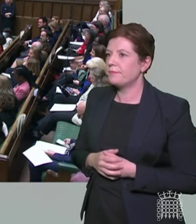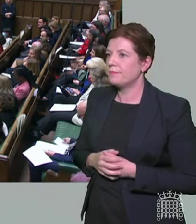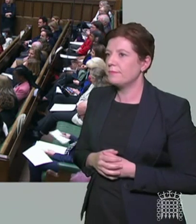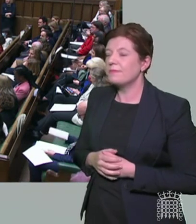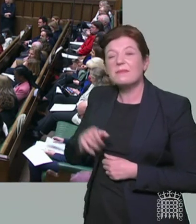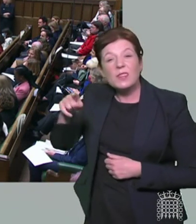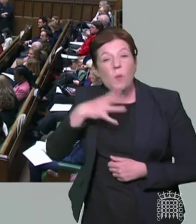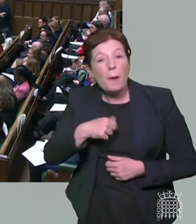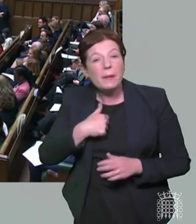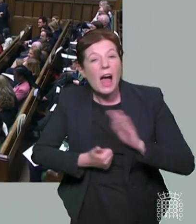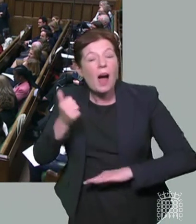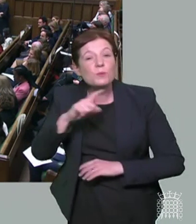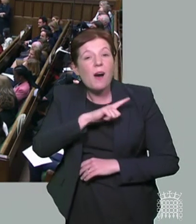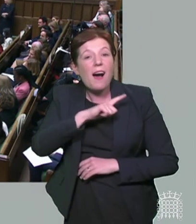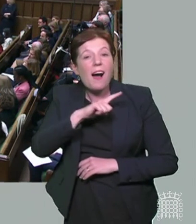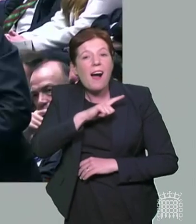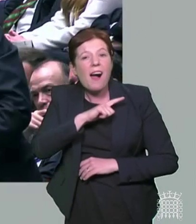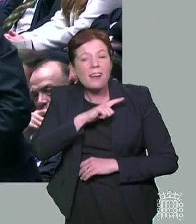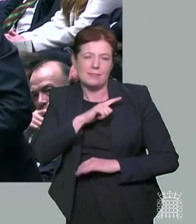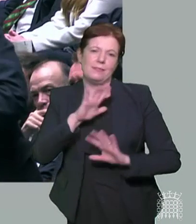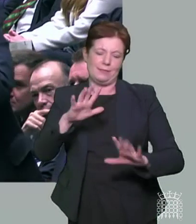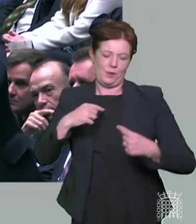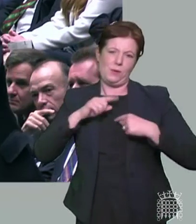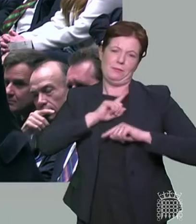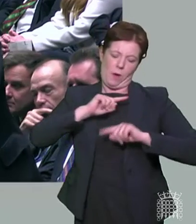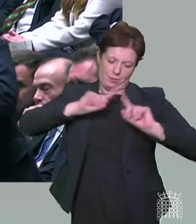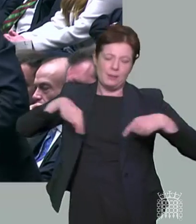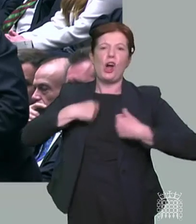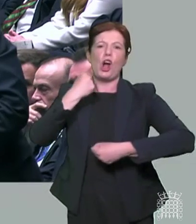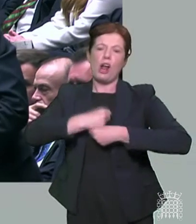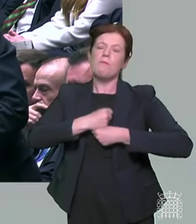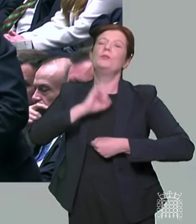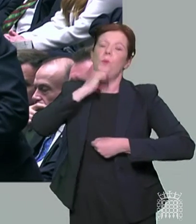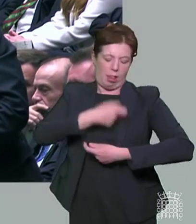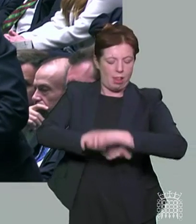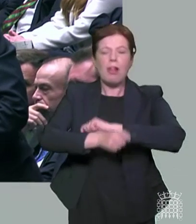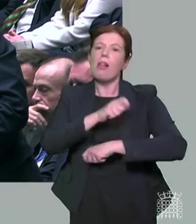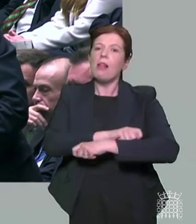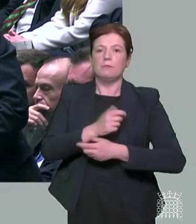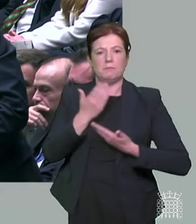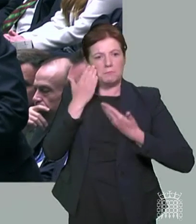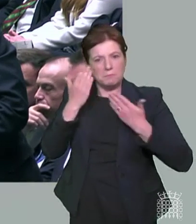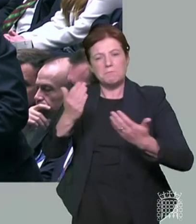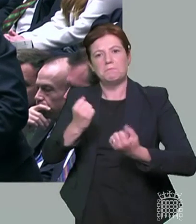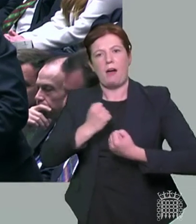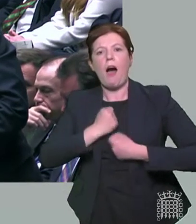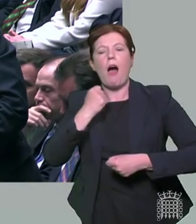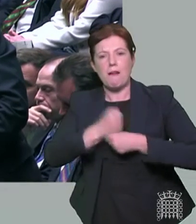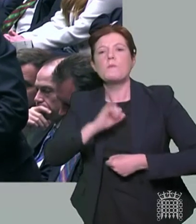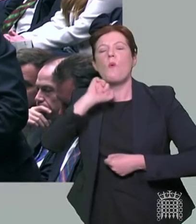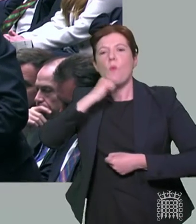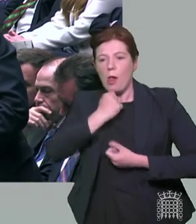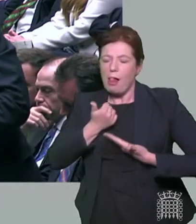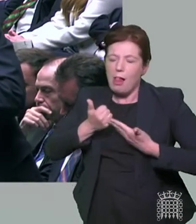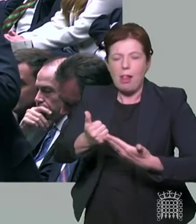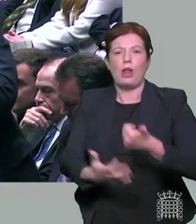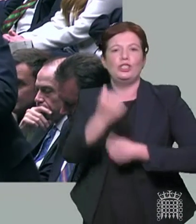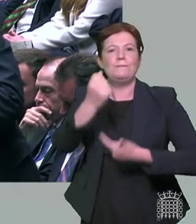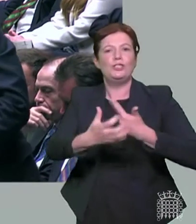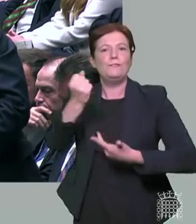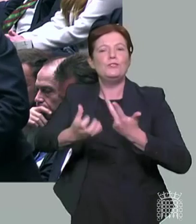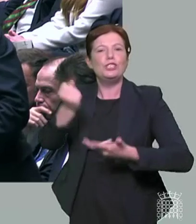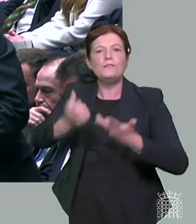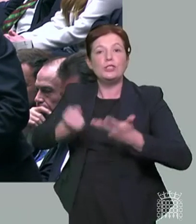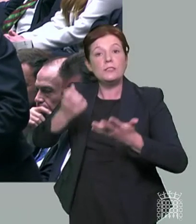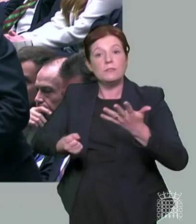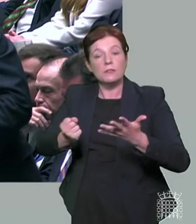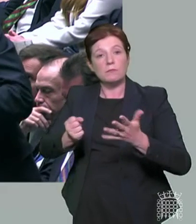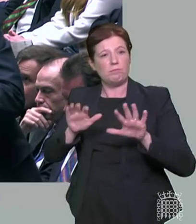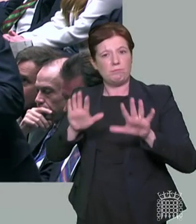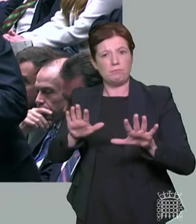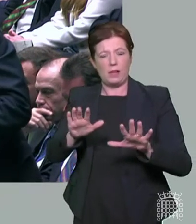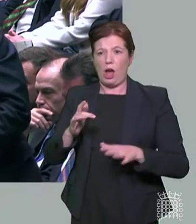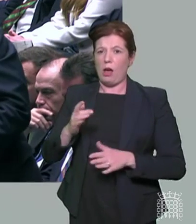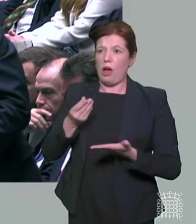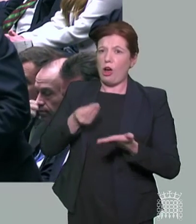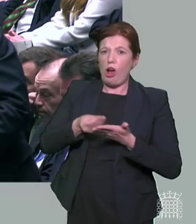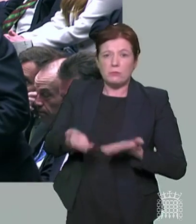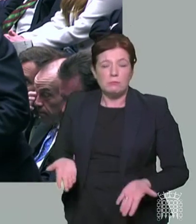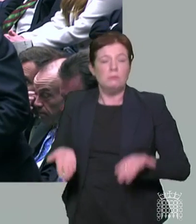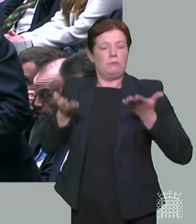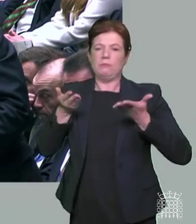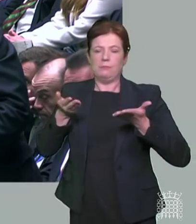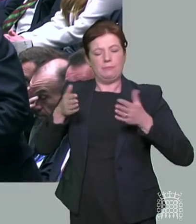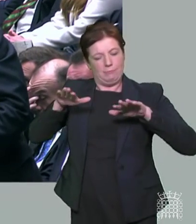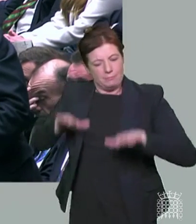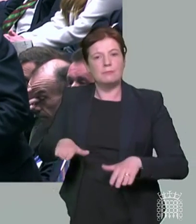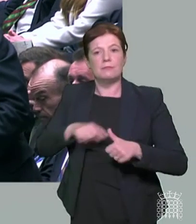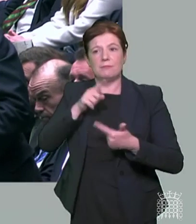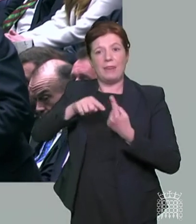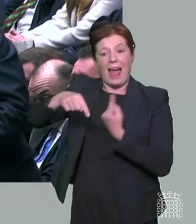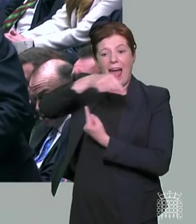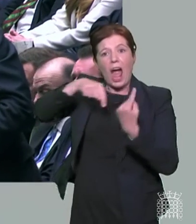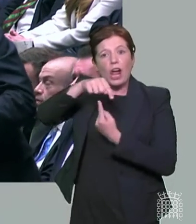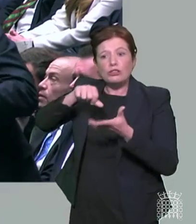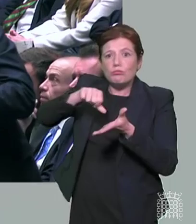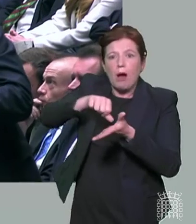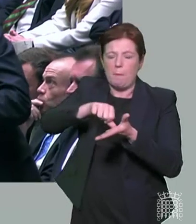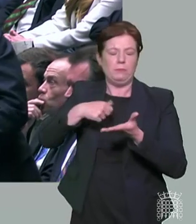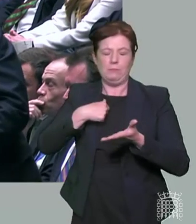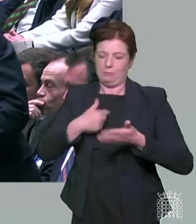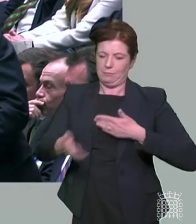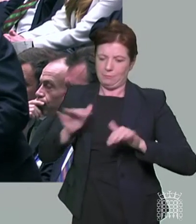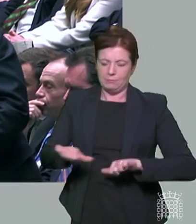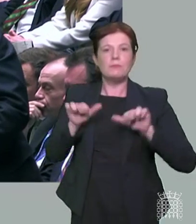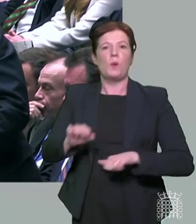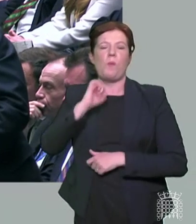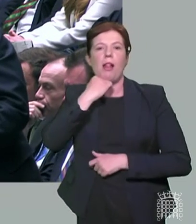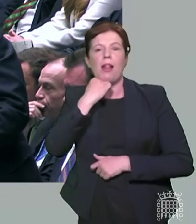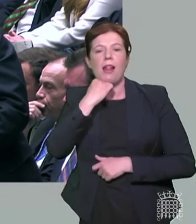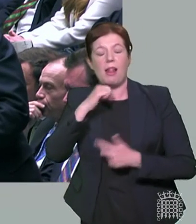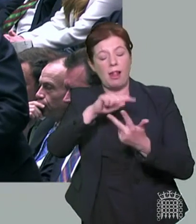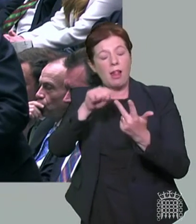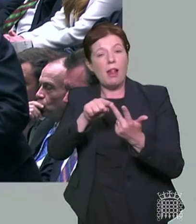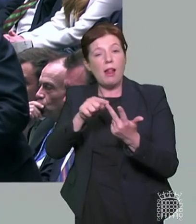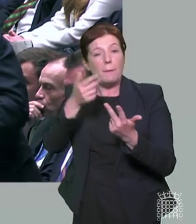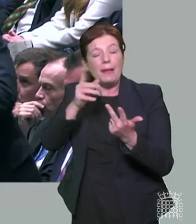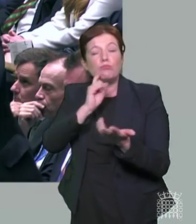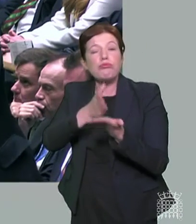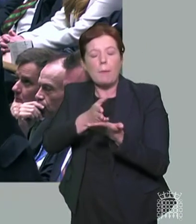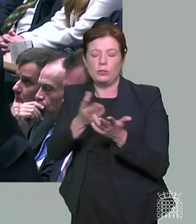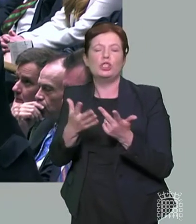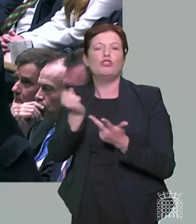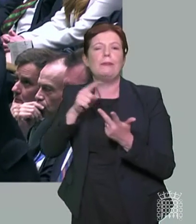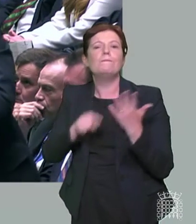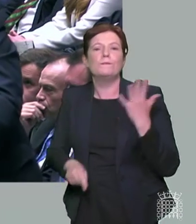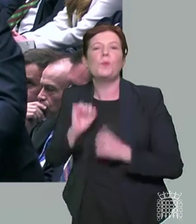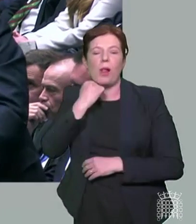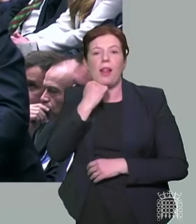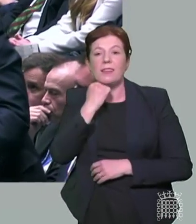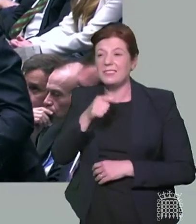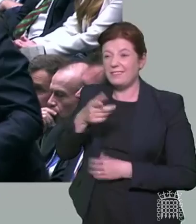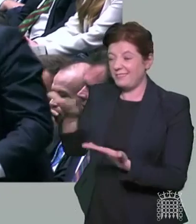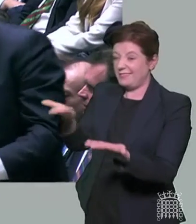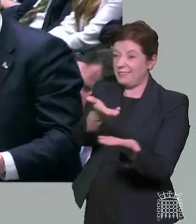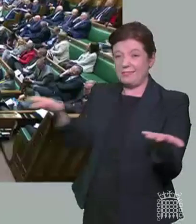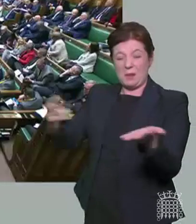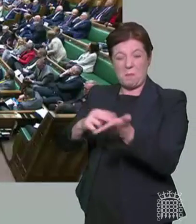I know why they want me gone. It is because we are going to get on and show that this Conservative Government are going to deliver for the British people—fixing our cost of living issues, making sure that we solve our long-term energy problems, and delivering everything we promised—and they have absolutely no plan.